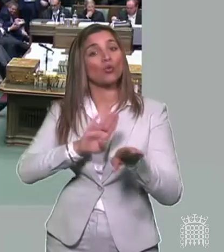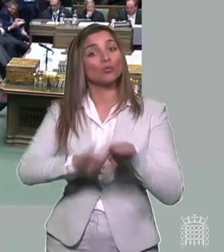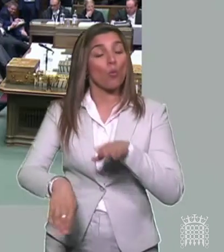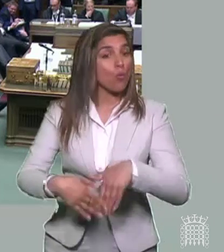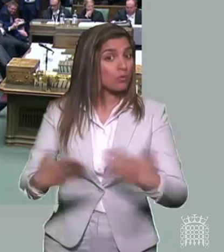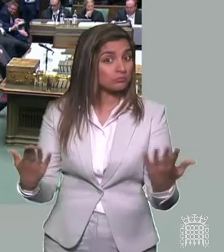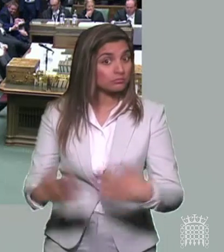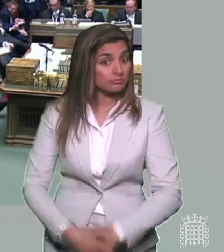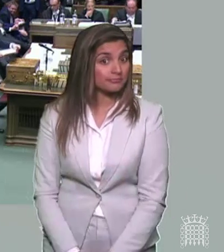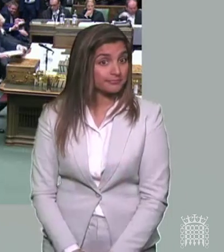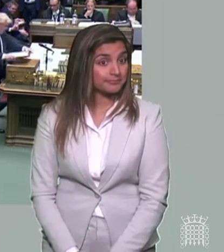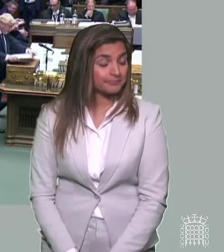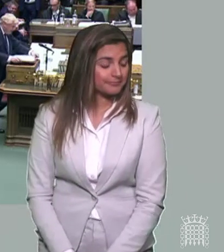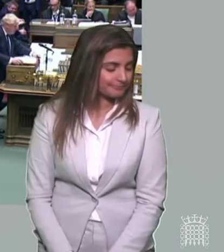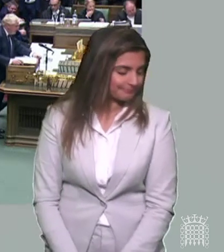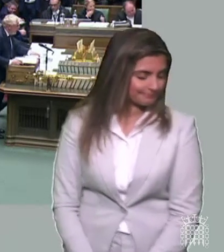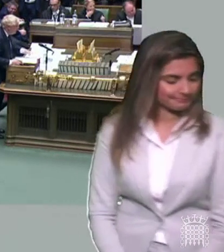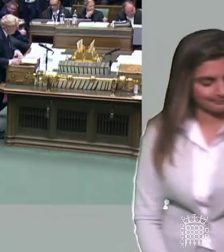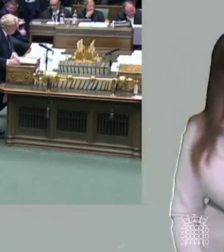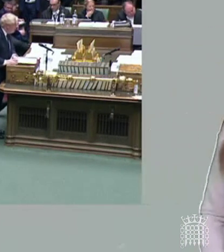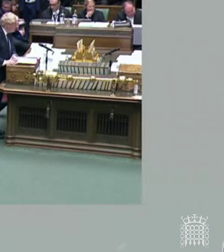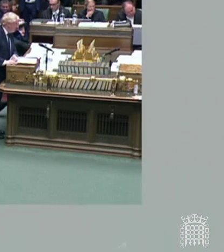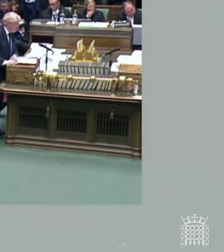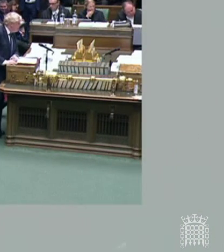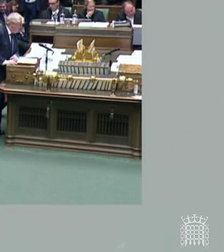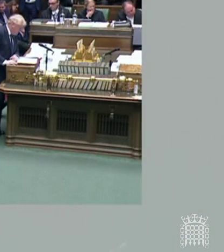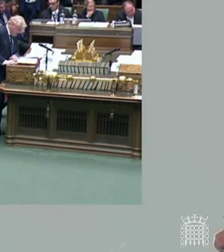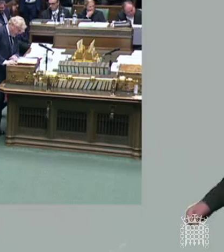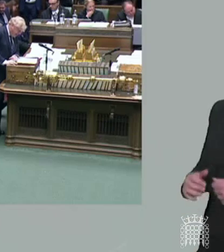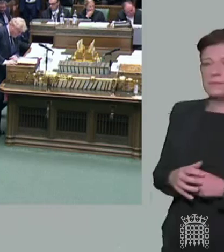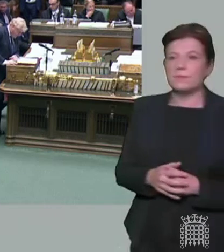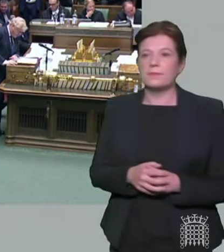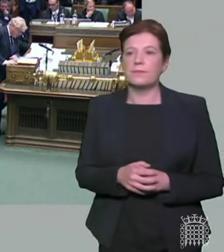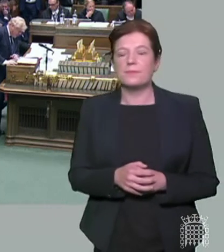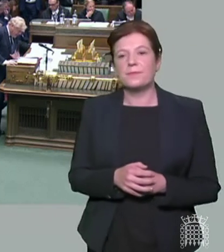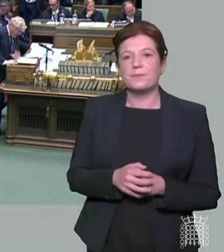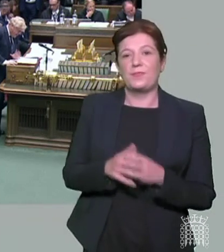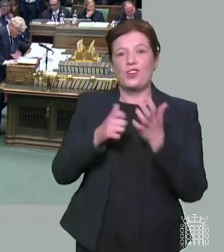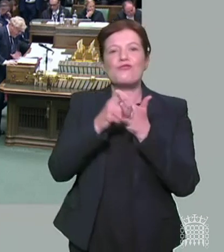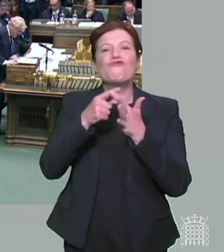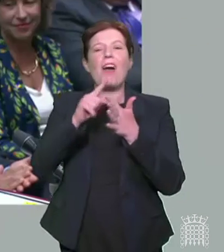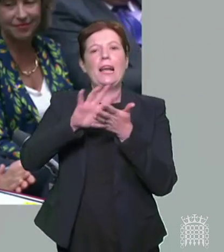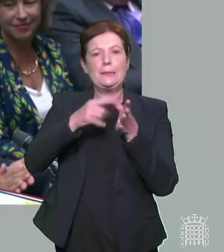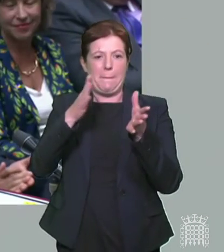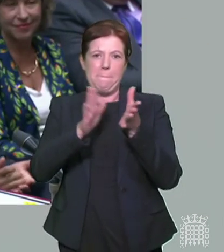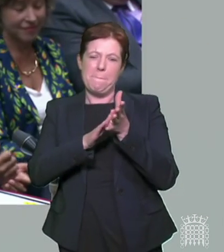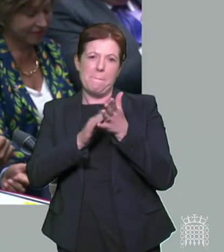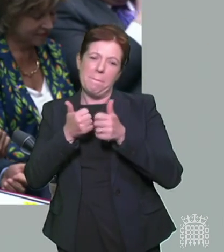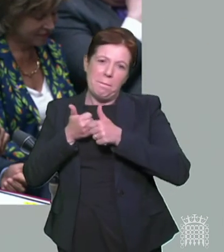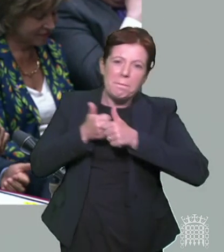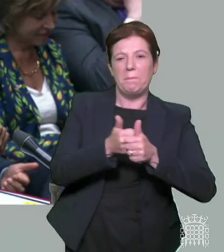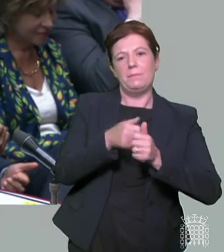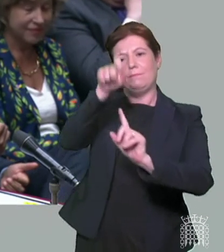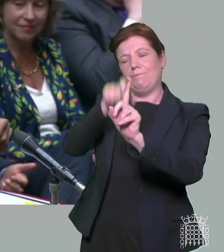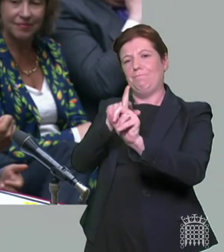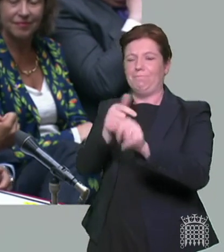There could be no better campaigner for Wrexham and for the interests of Wrexham sport.